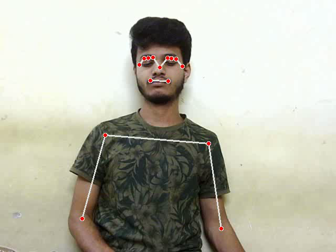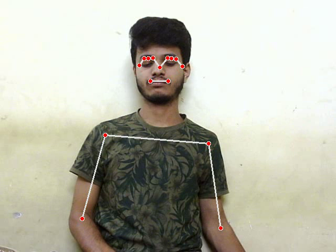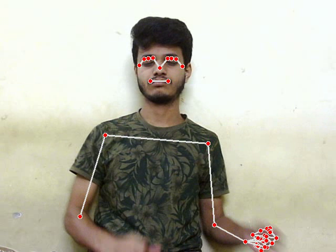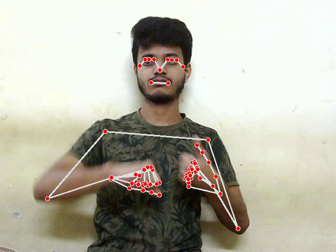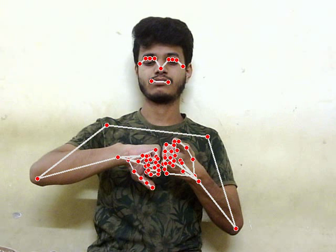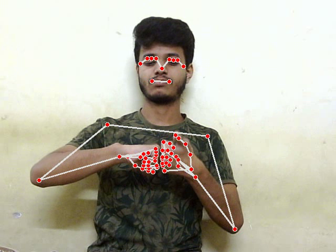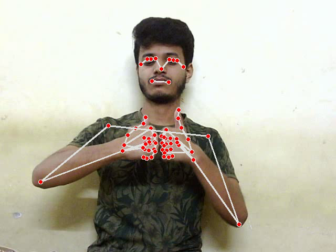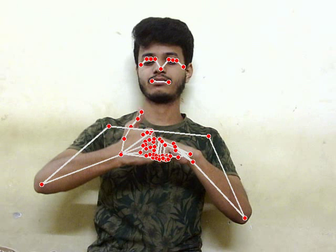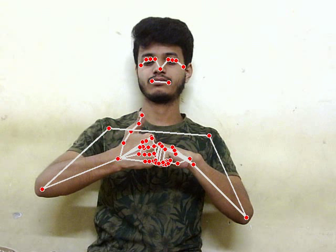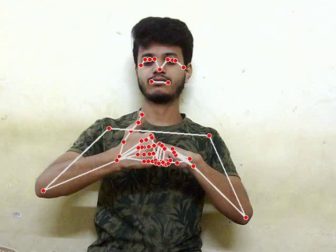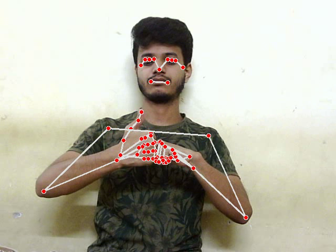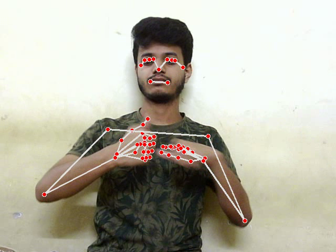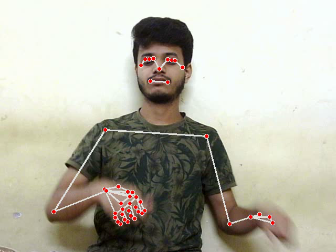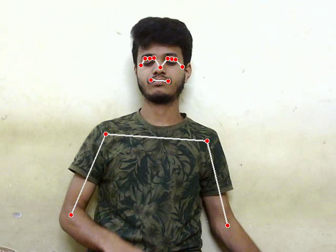how